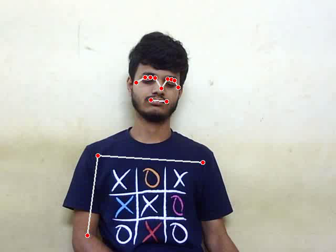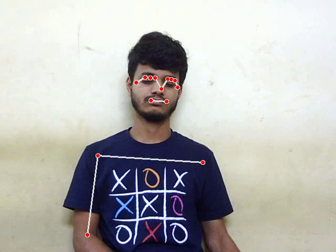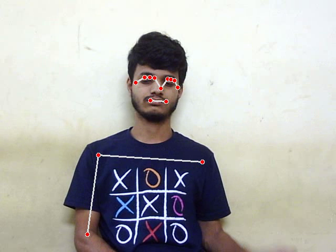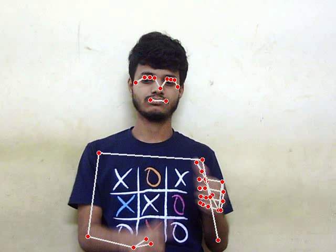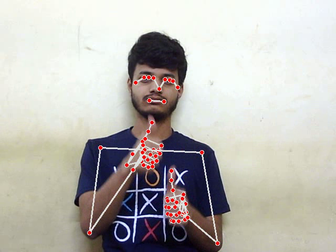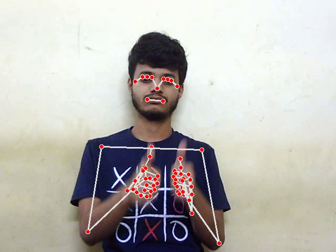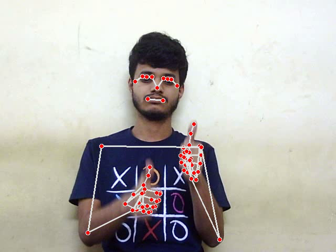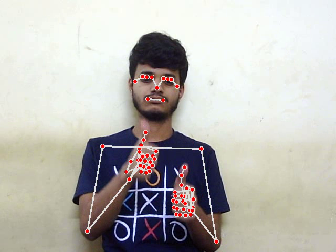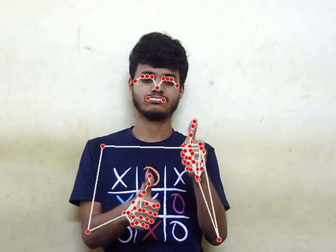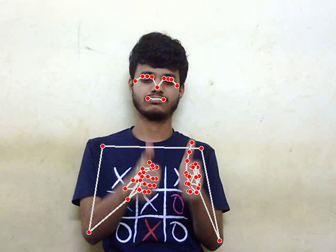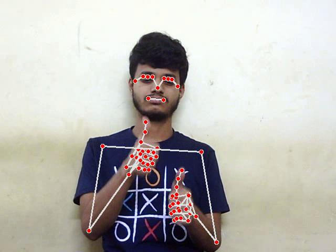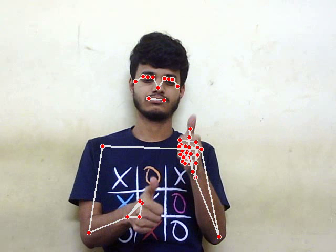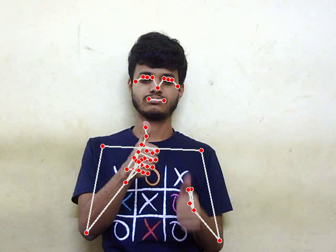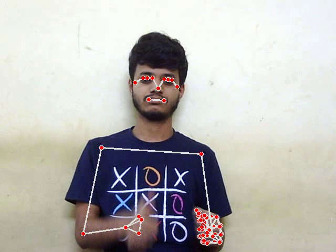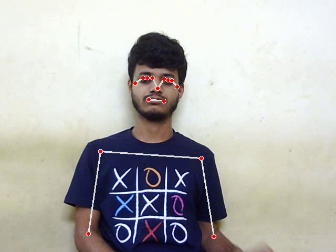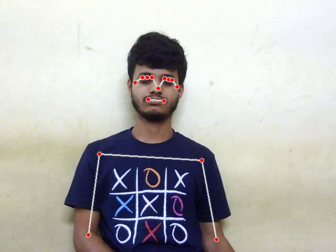which